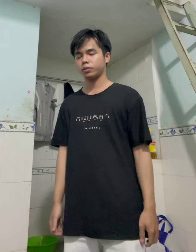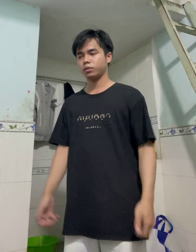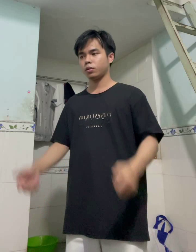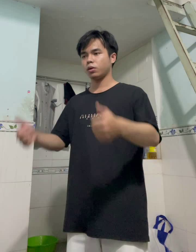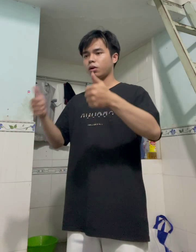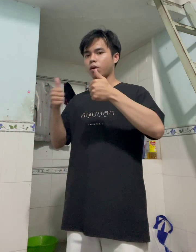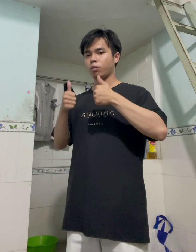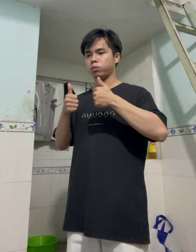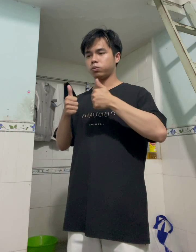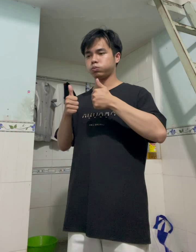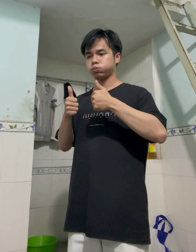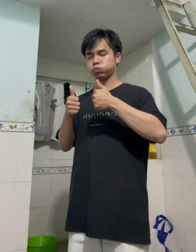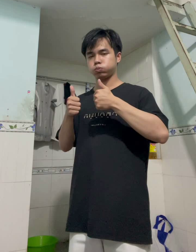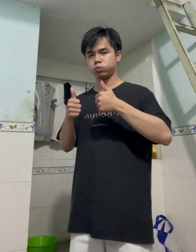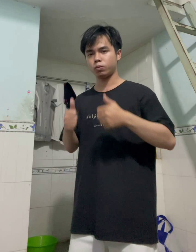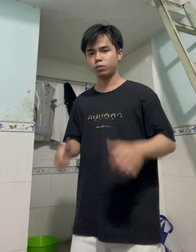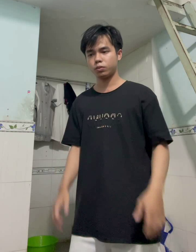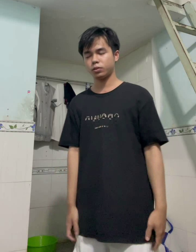rat tot